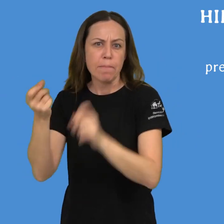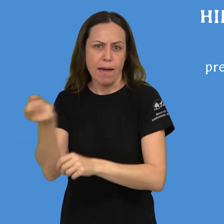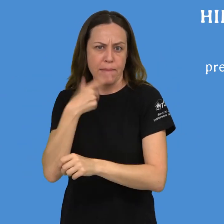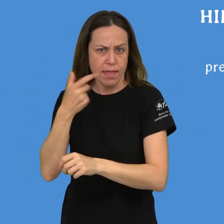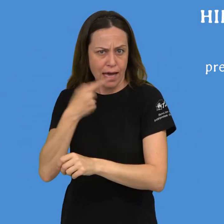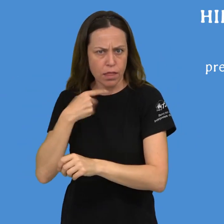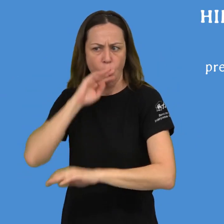droga